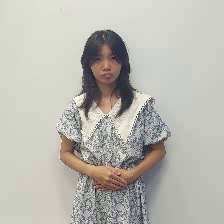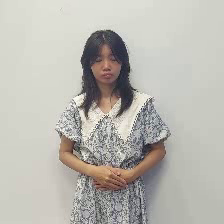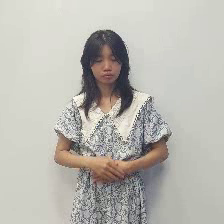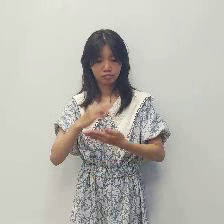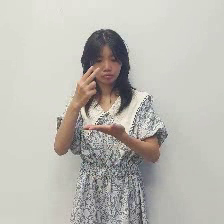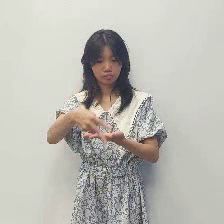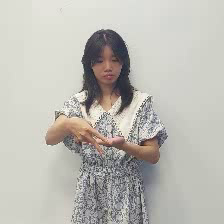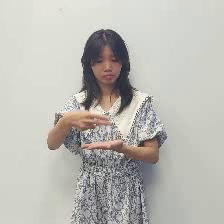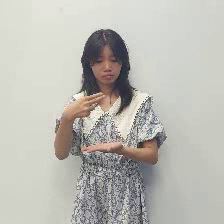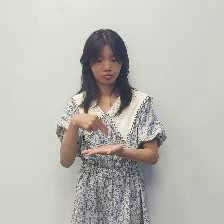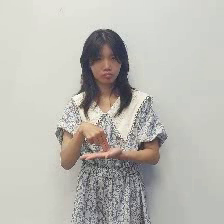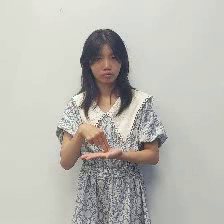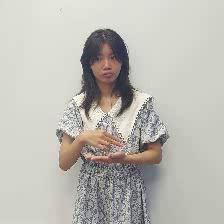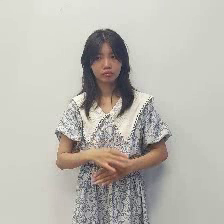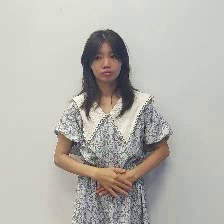Thức dậy